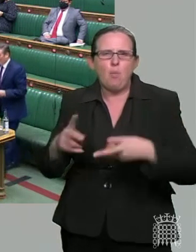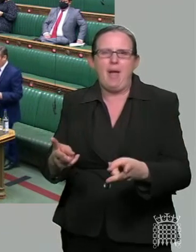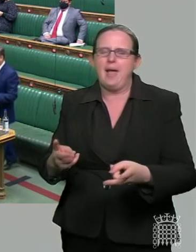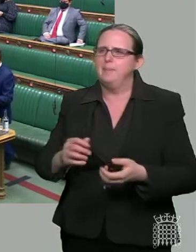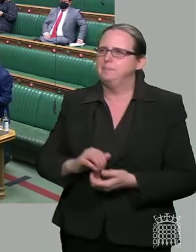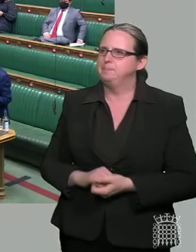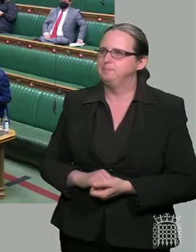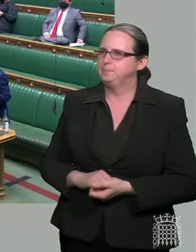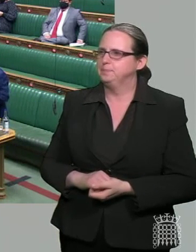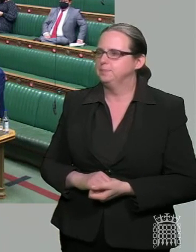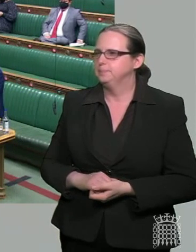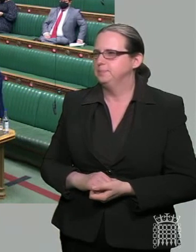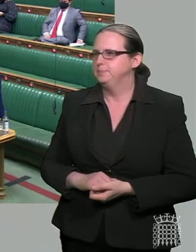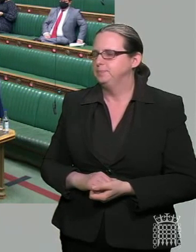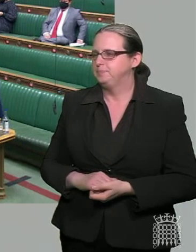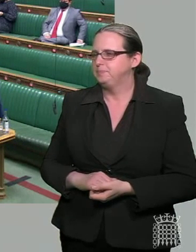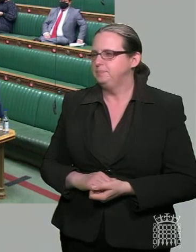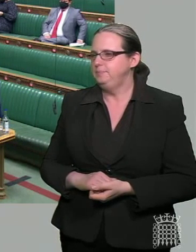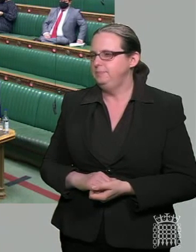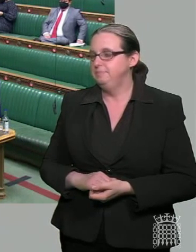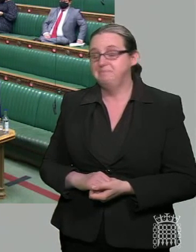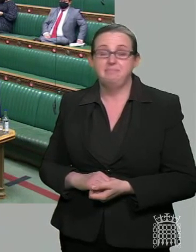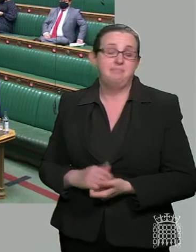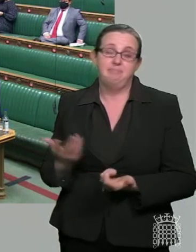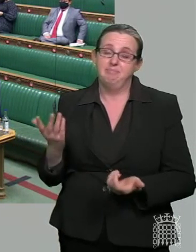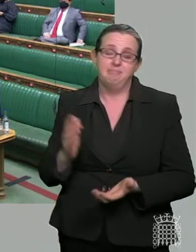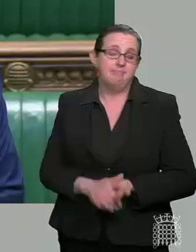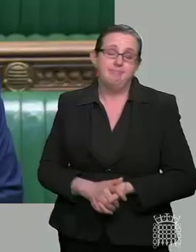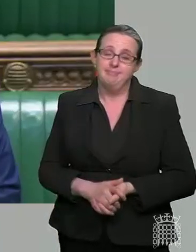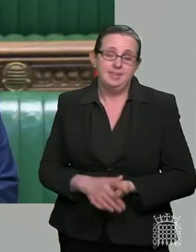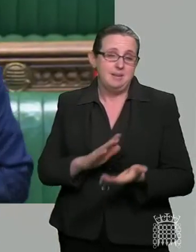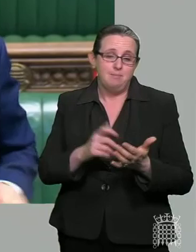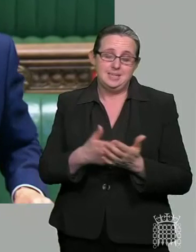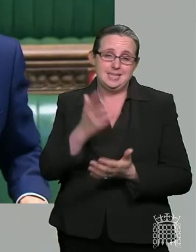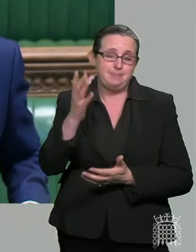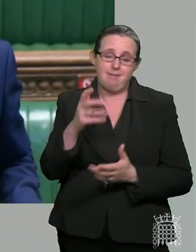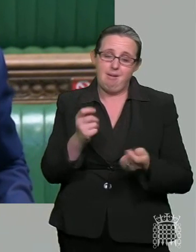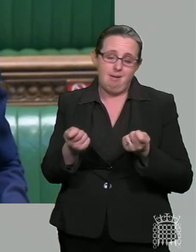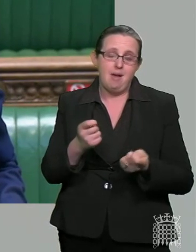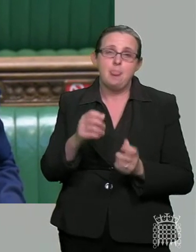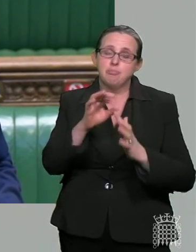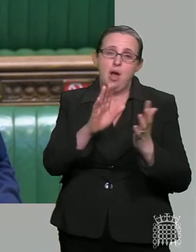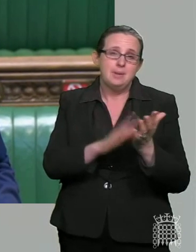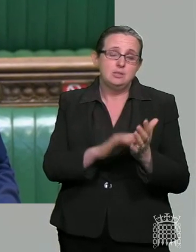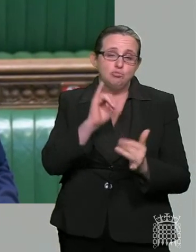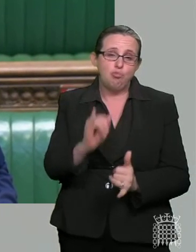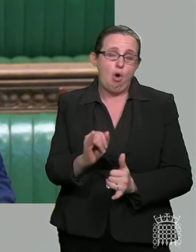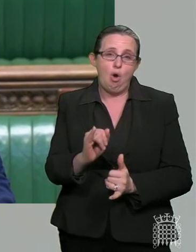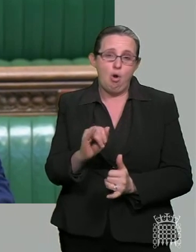The Prime Minister is just wrong again; we have called for a blanket hotel quarantine for months.